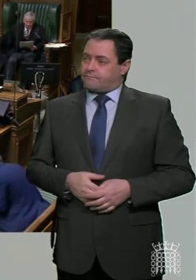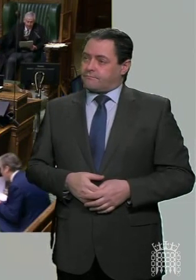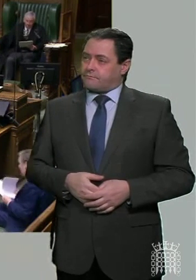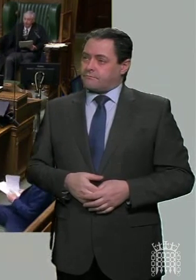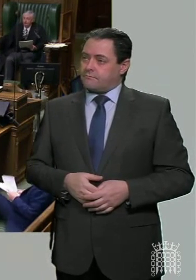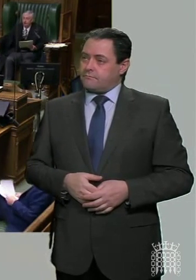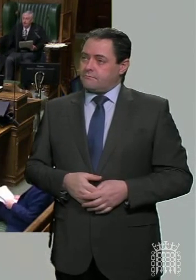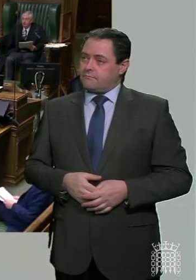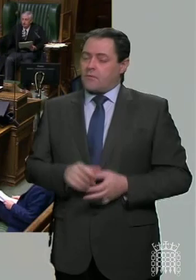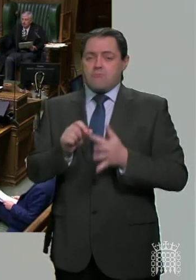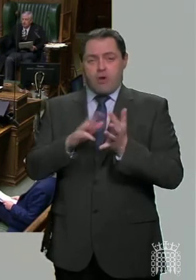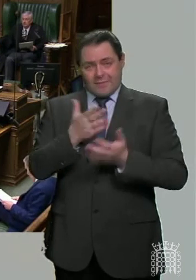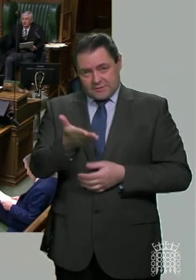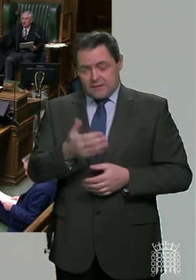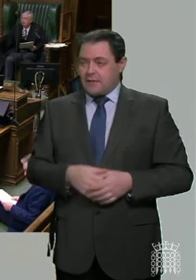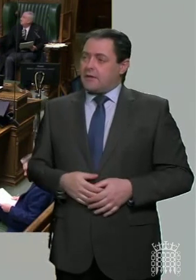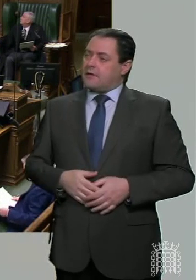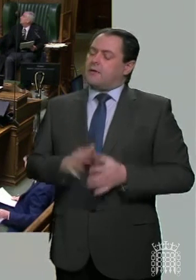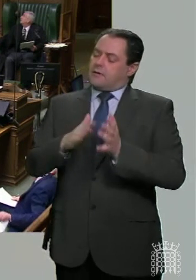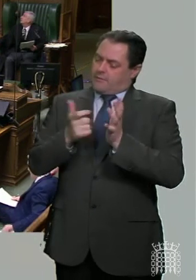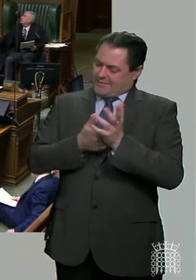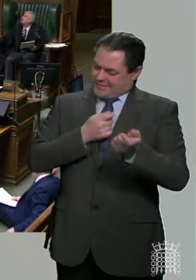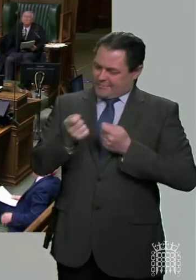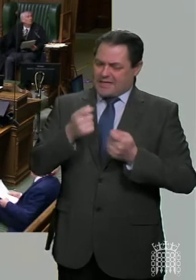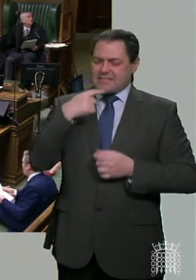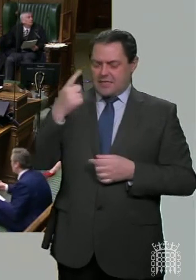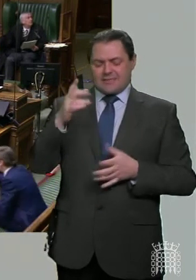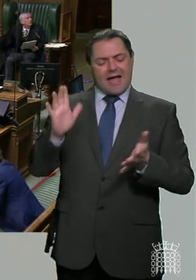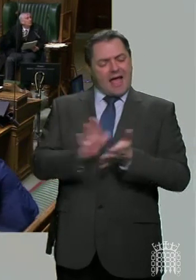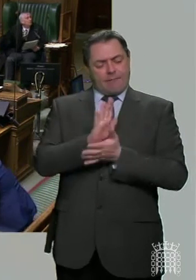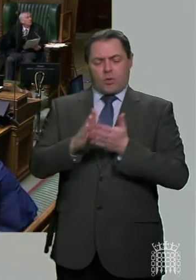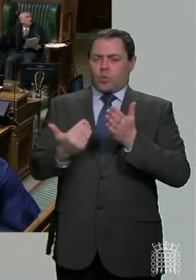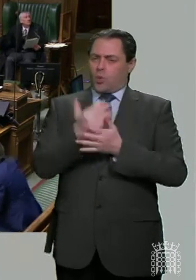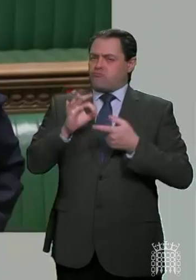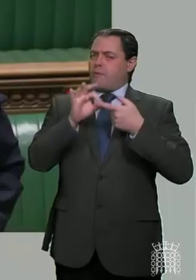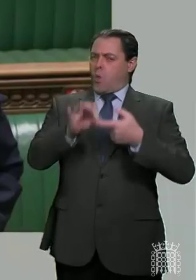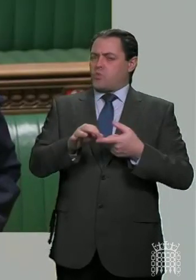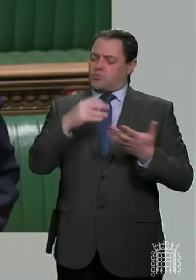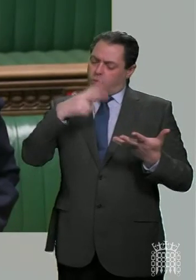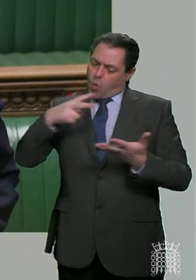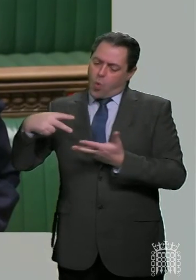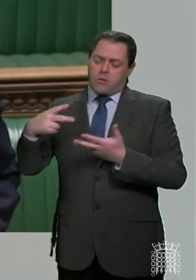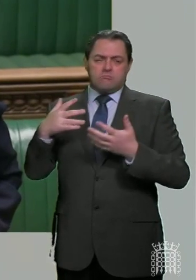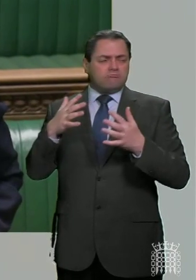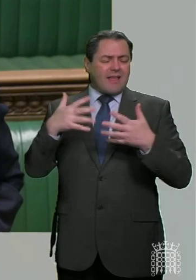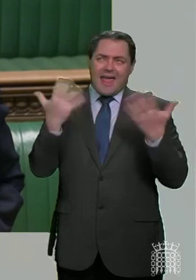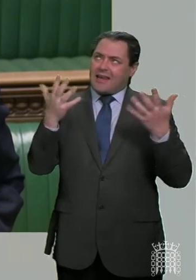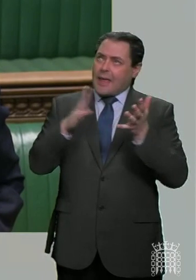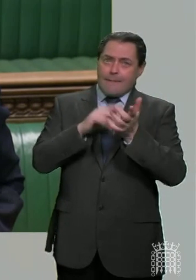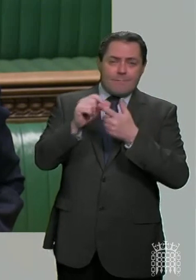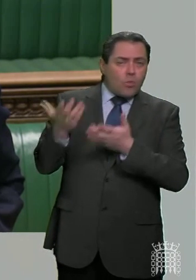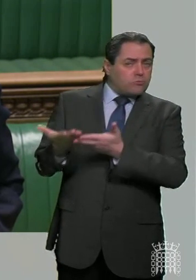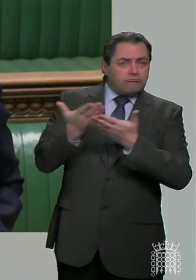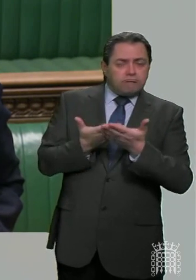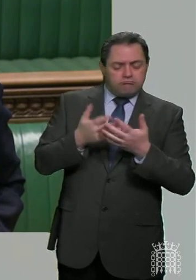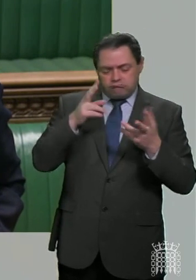As I say, I would be very happy to look at new proposals from all sides of the House on this issue.